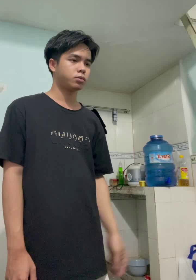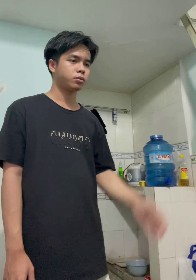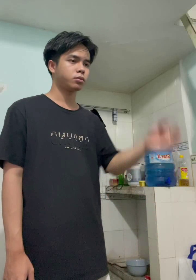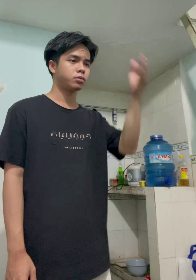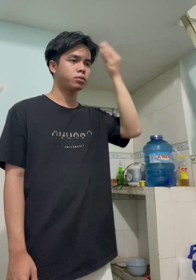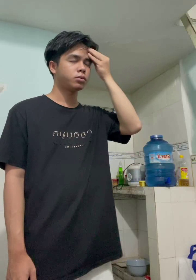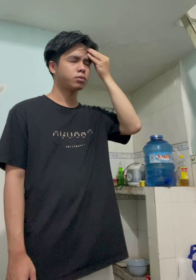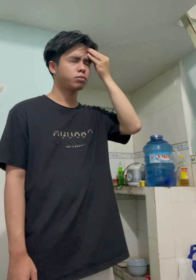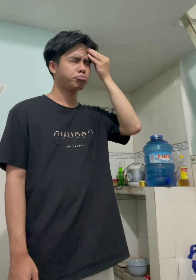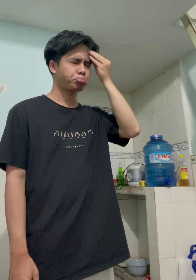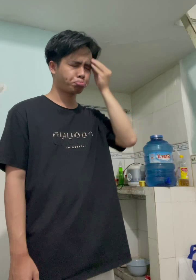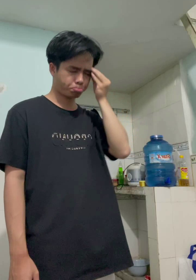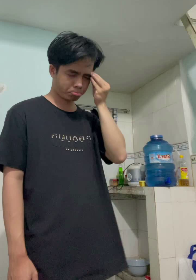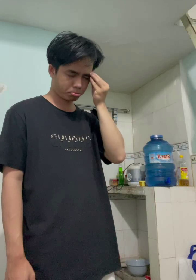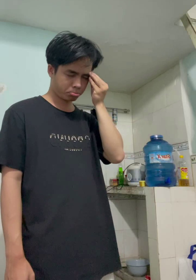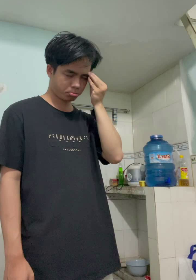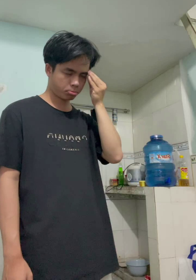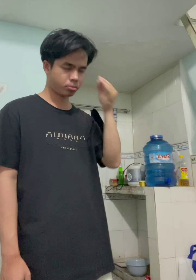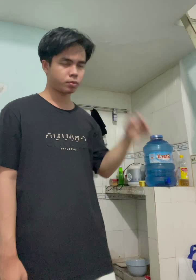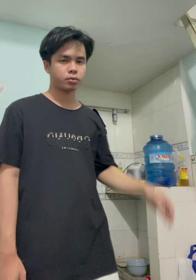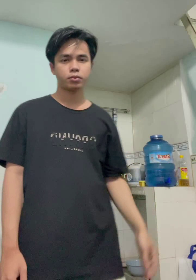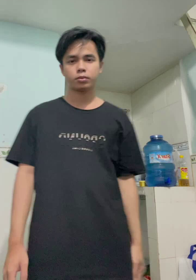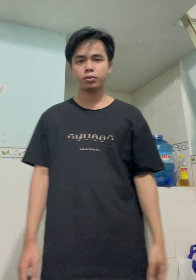benh